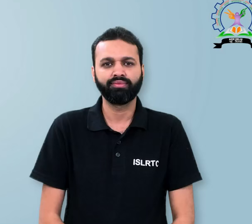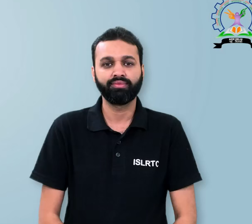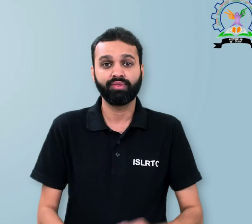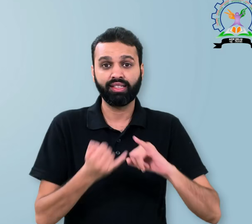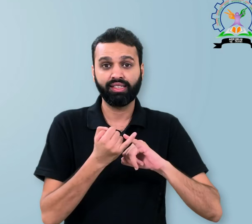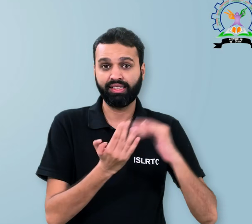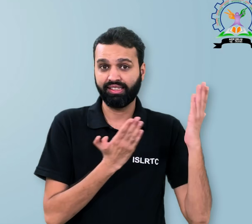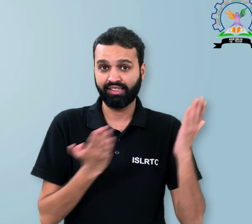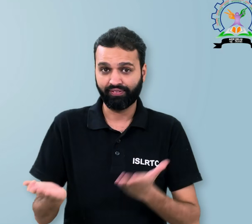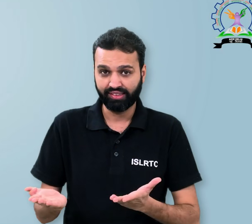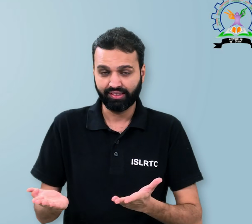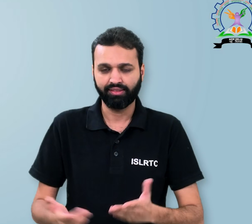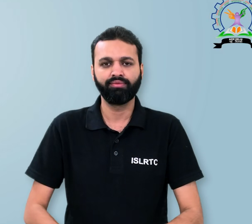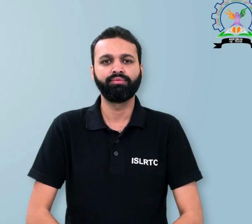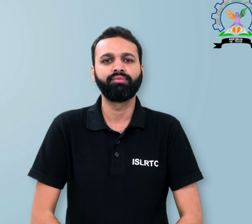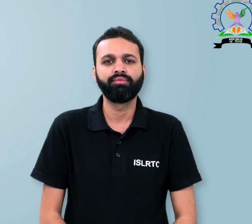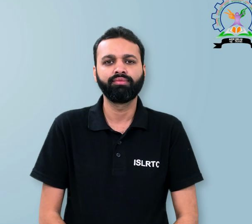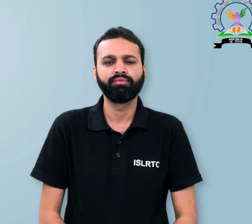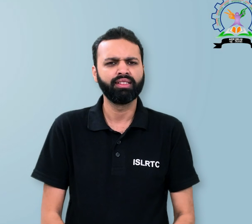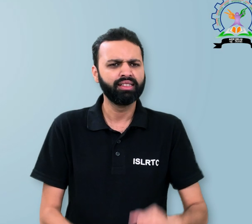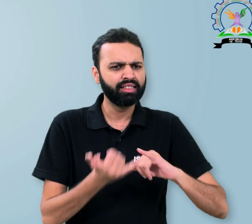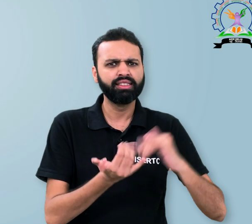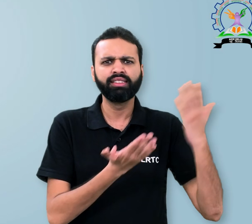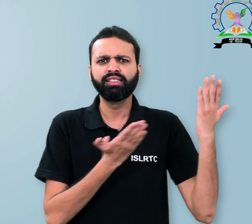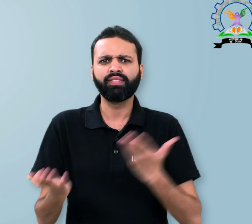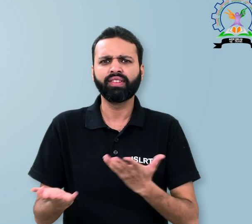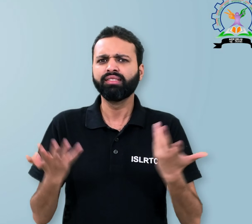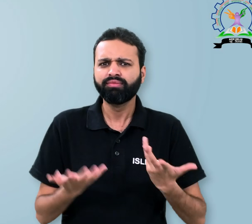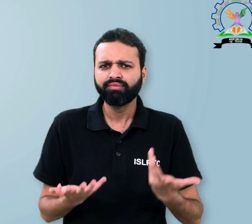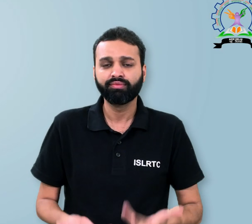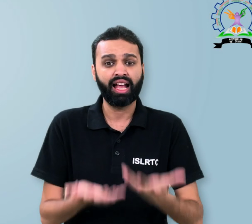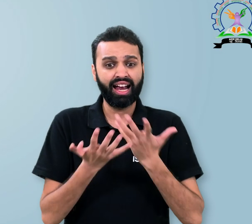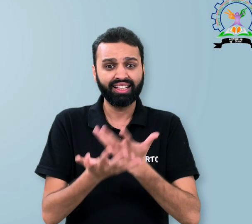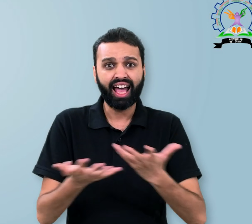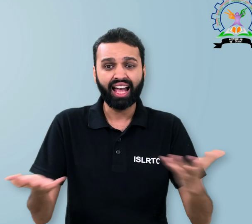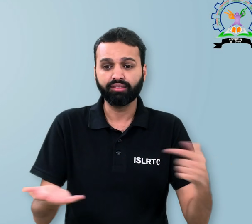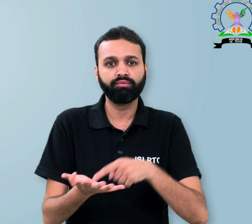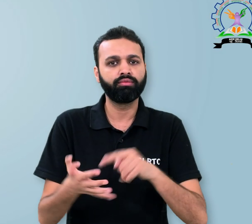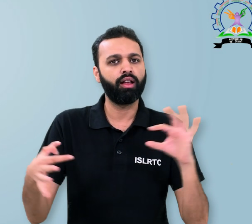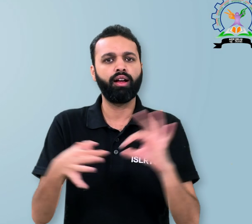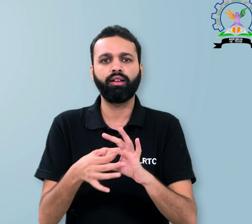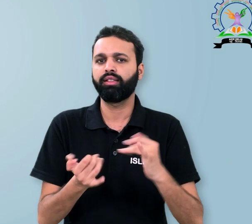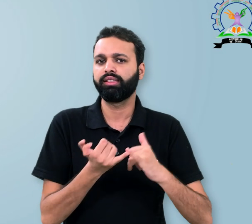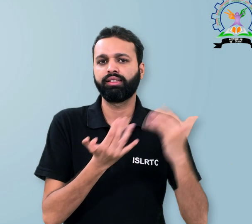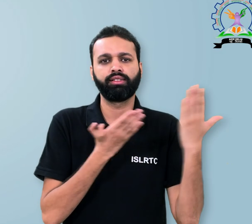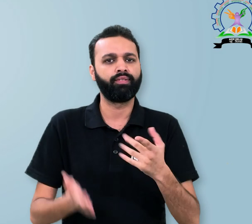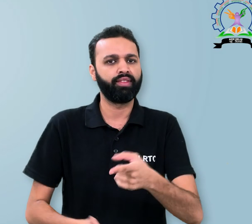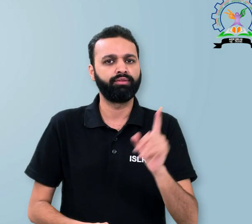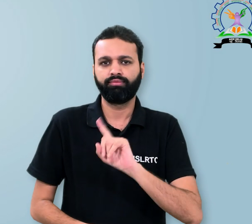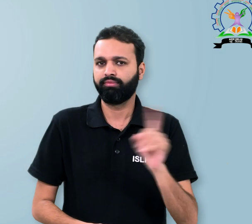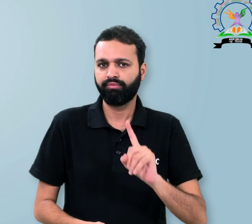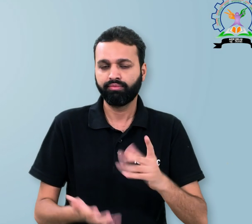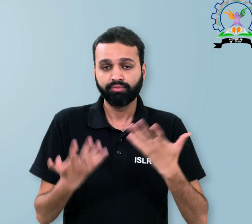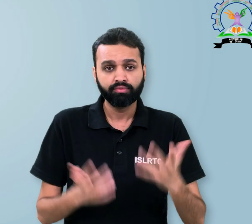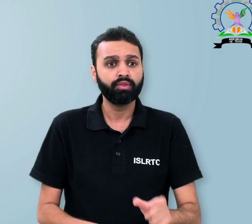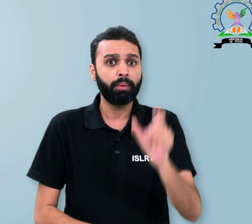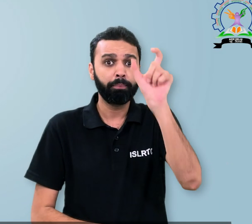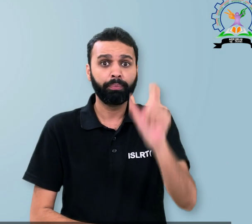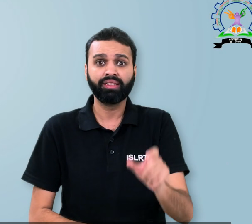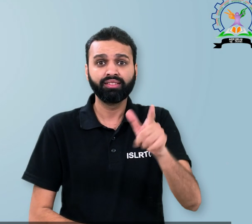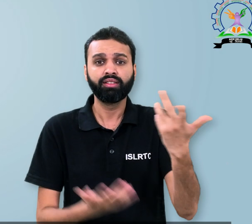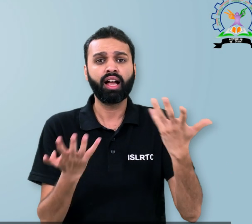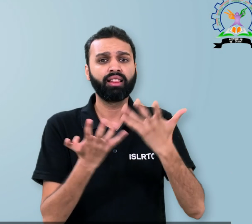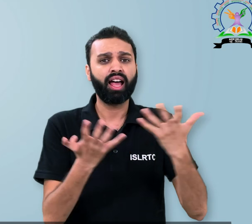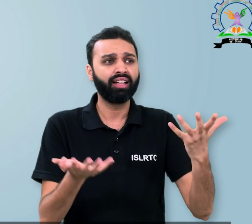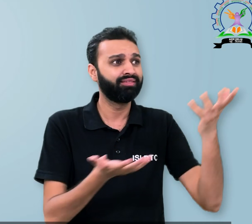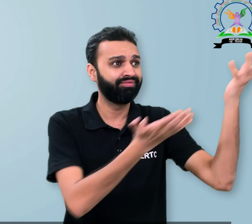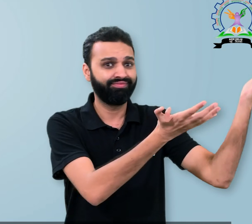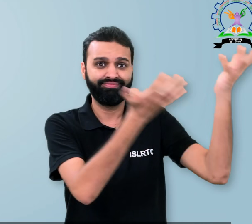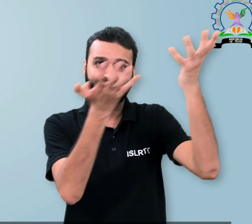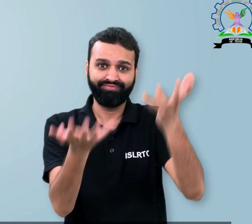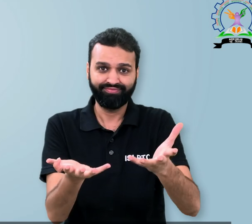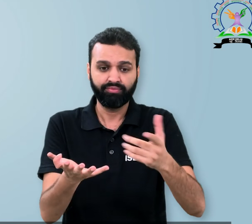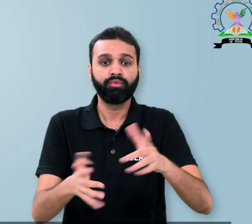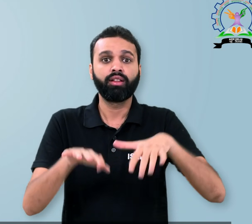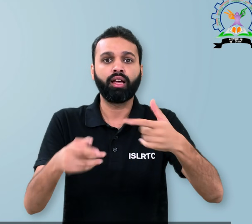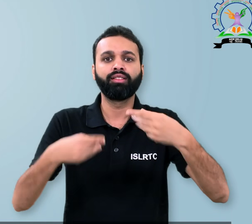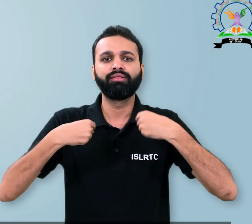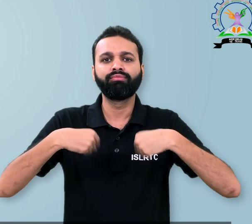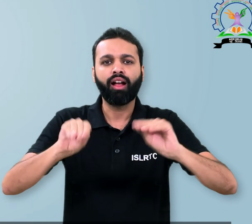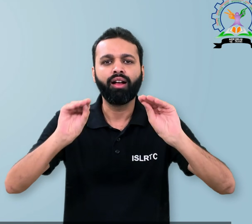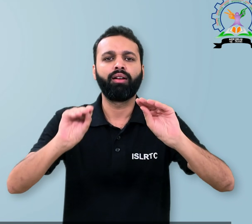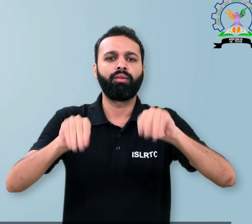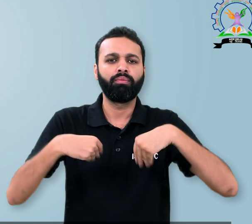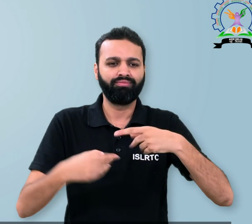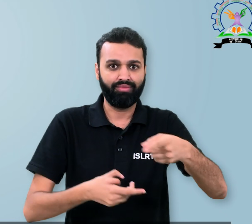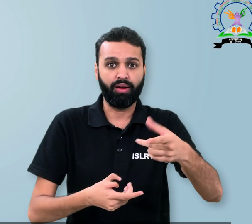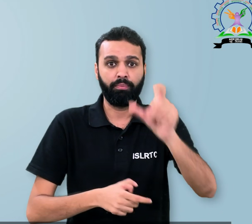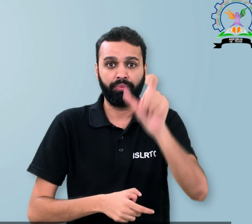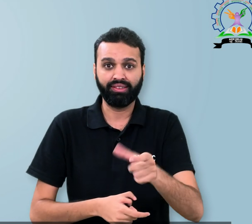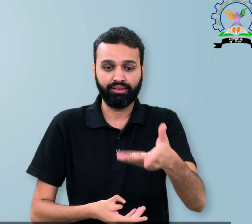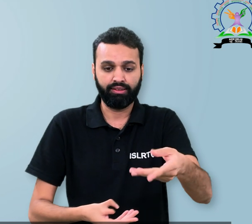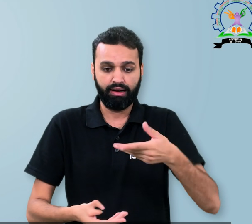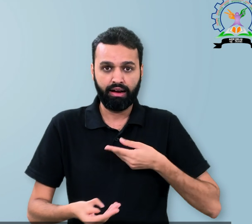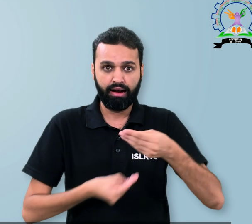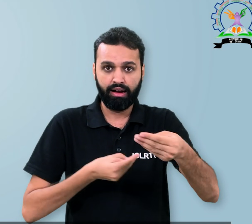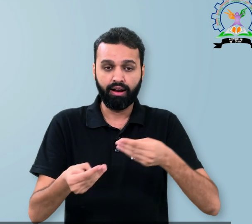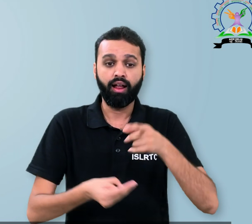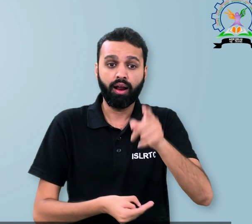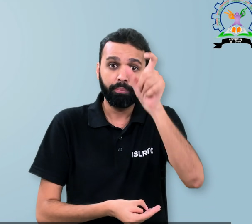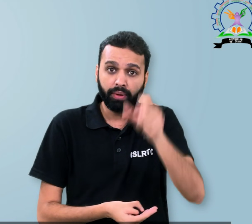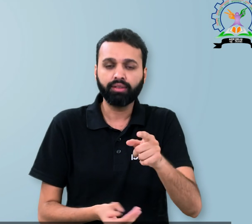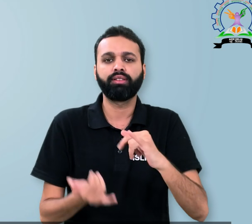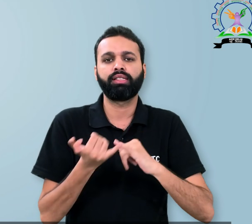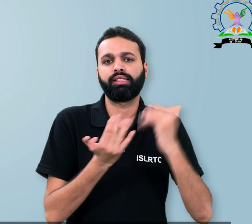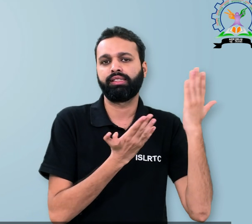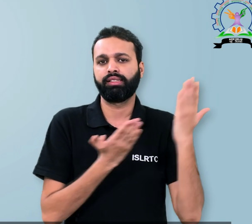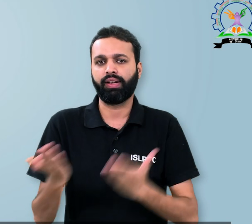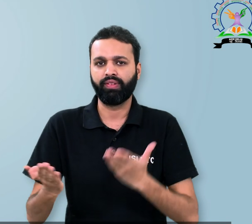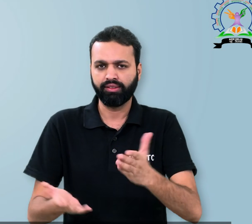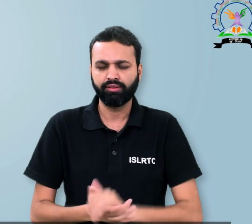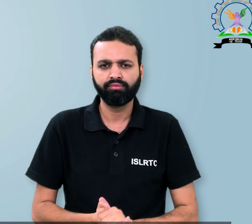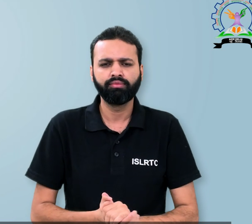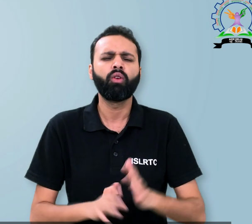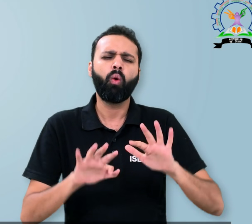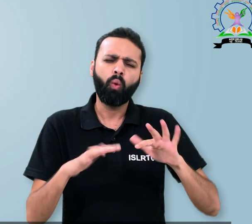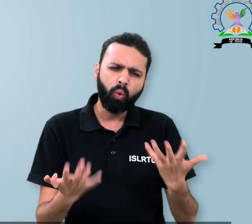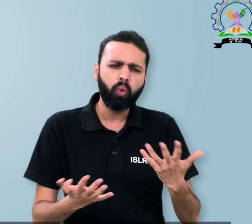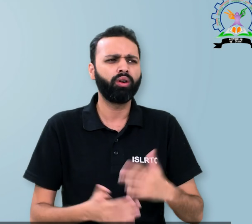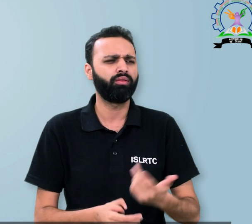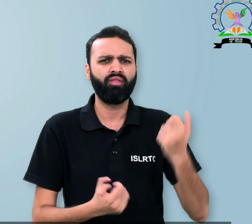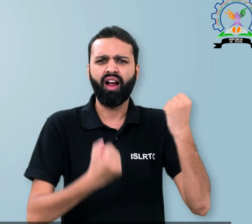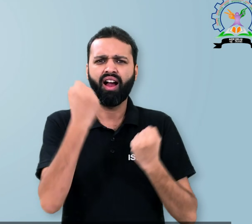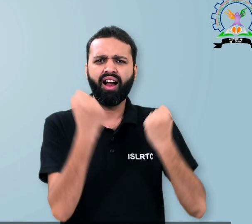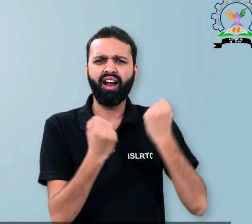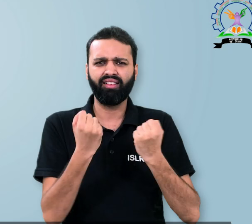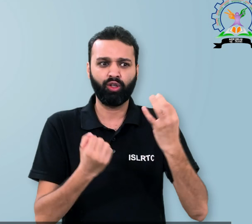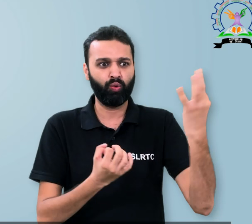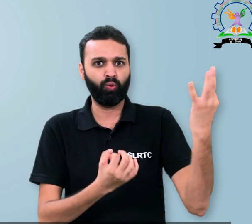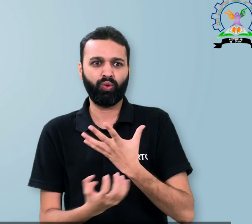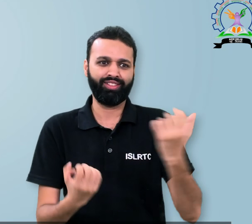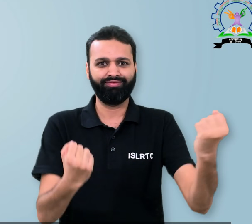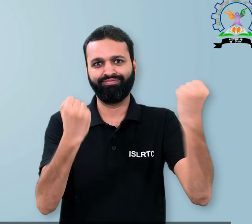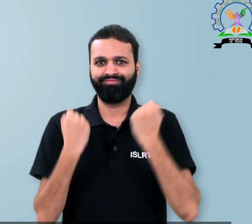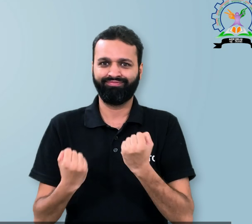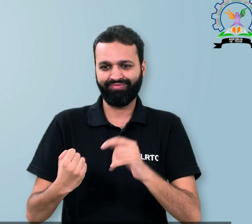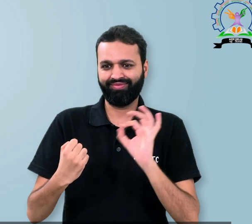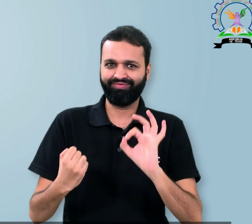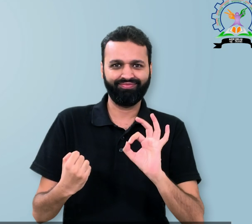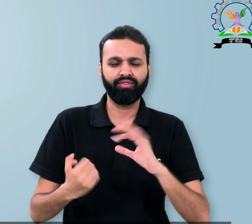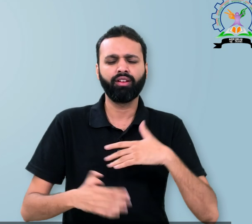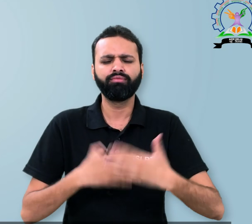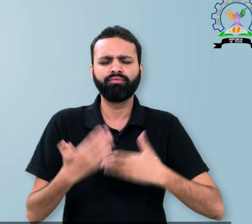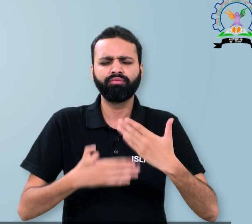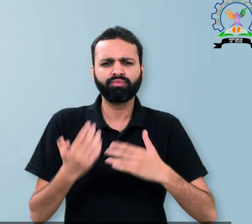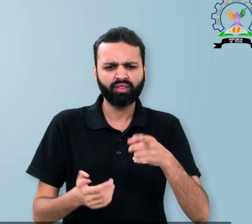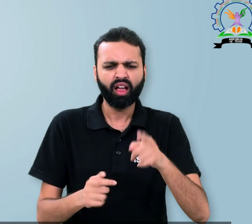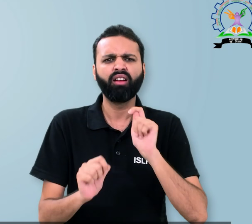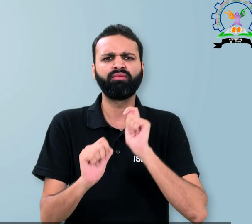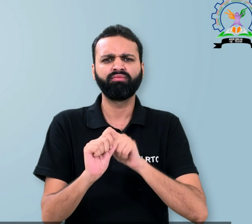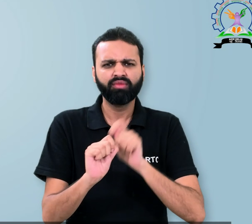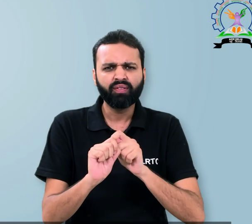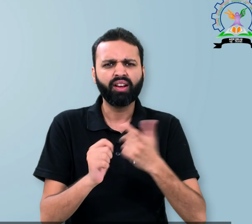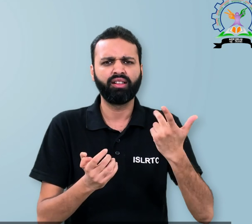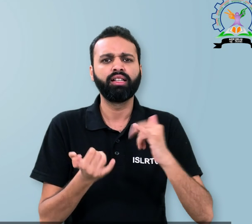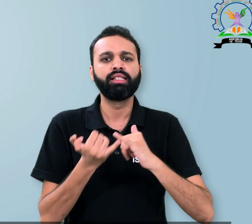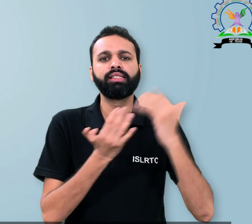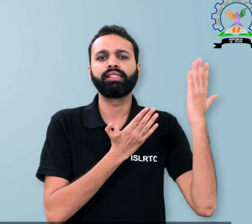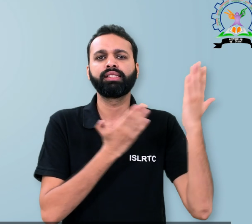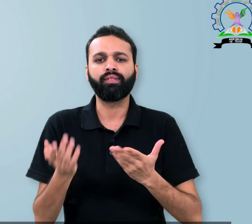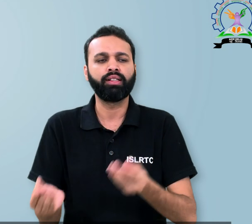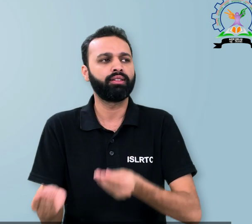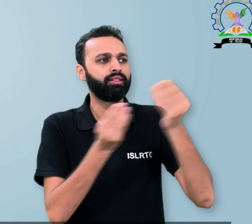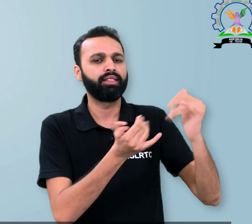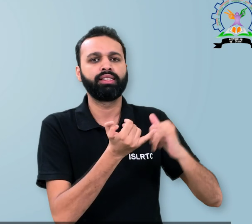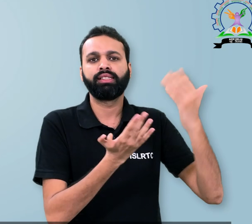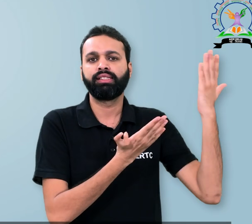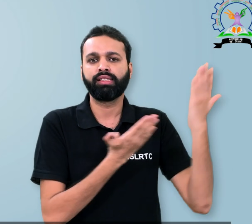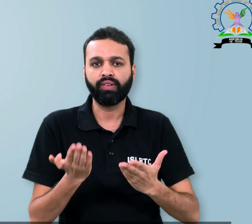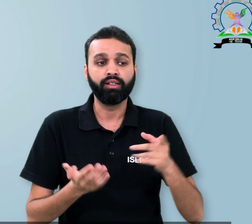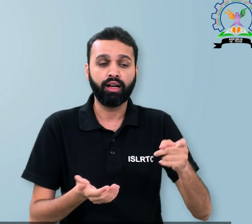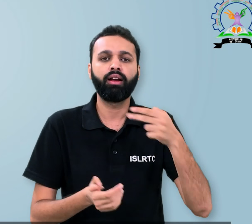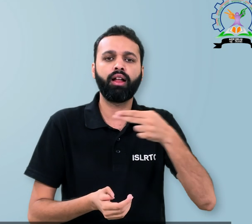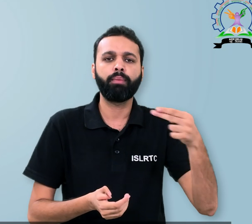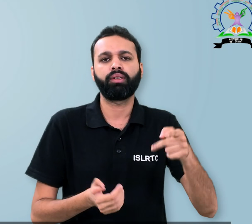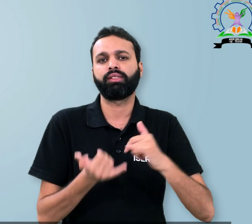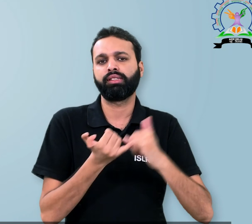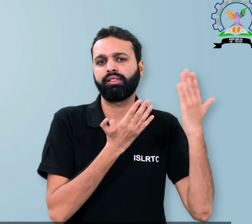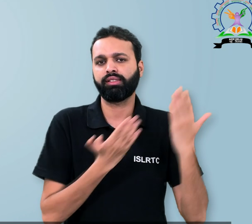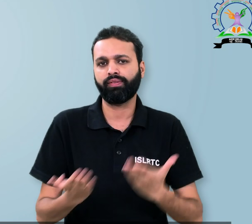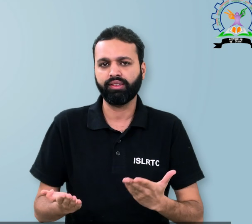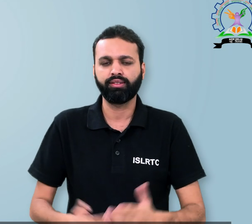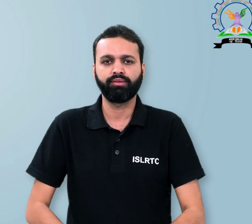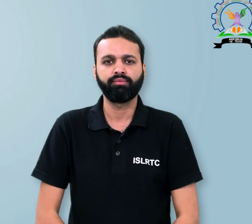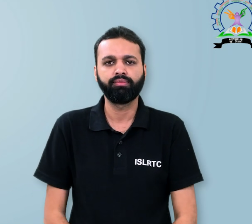Services Services are intangible activities or actions that are performed to satisfy a need or desire. They are typically consumed at the point of sale and cannot be stored or owned like goods. For example: healthcare, education, and transportation.